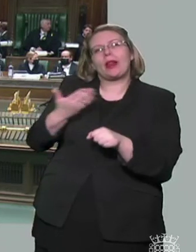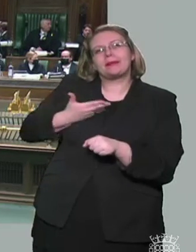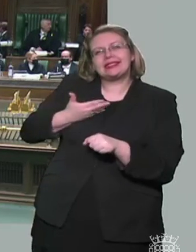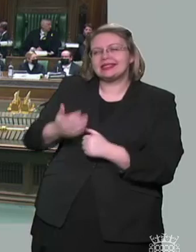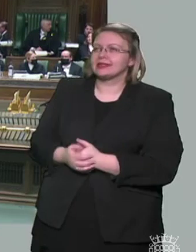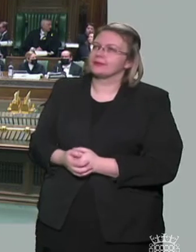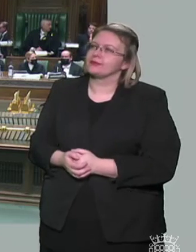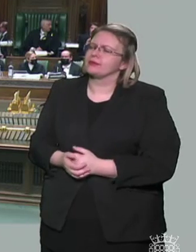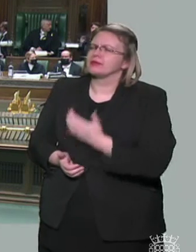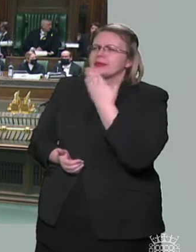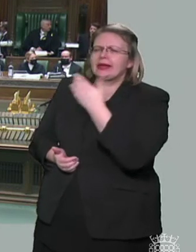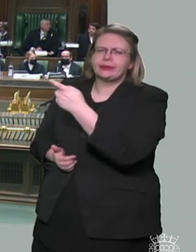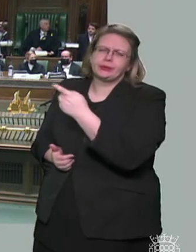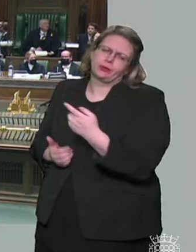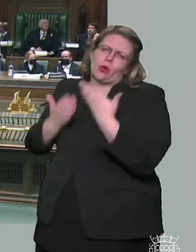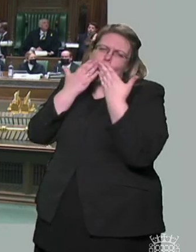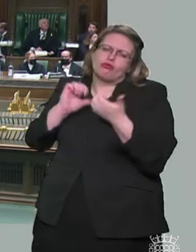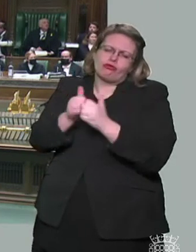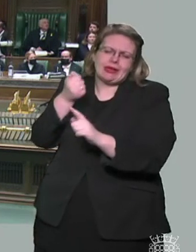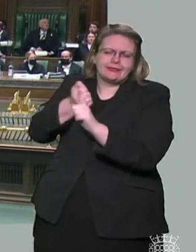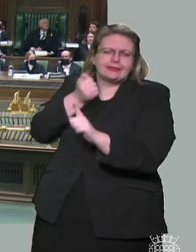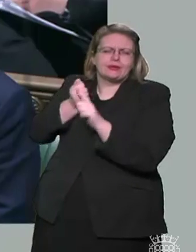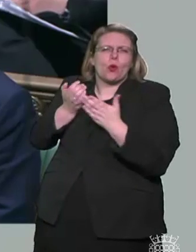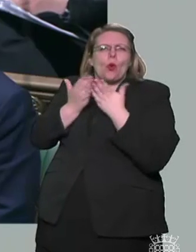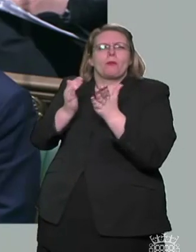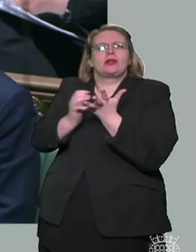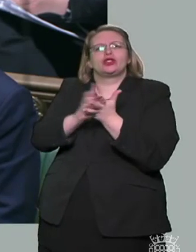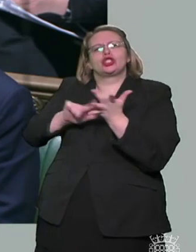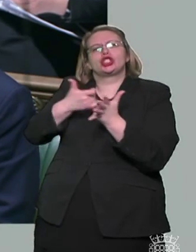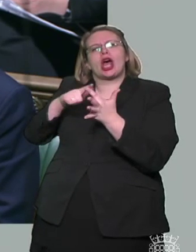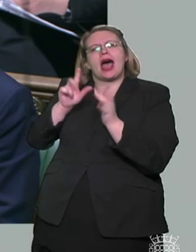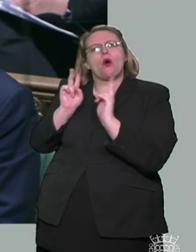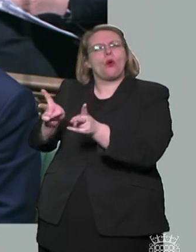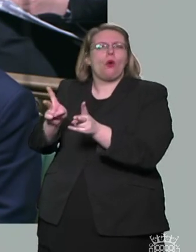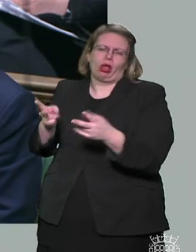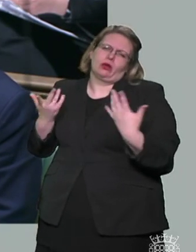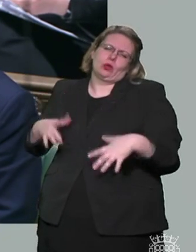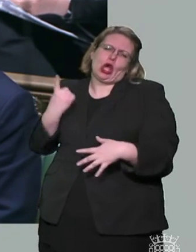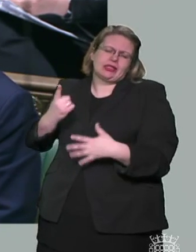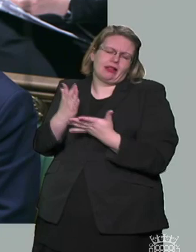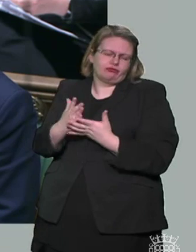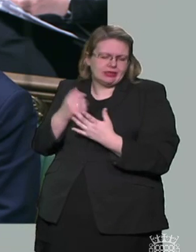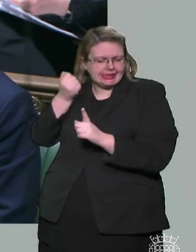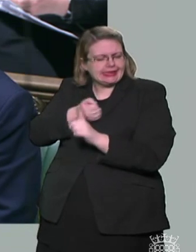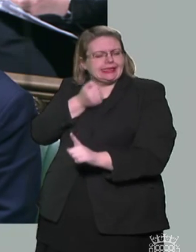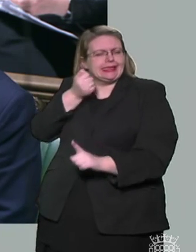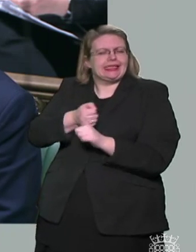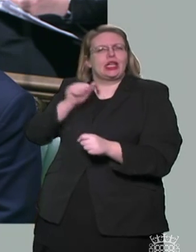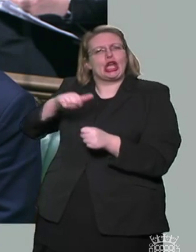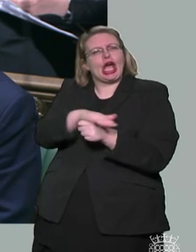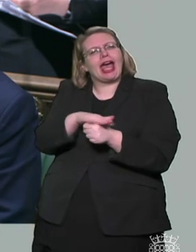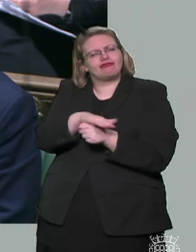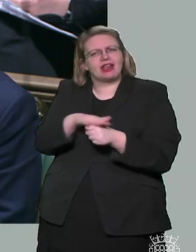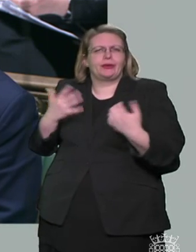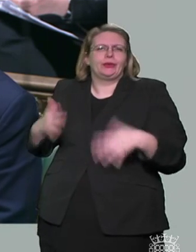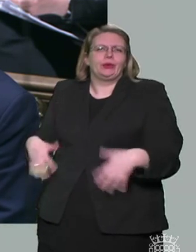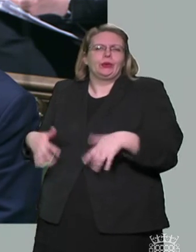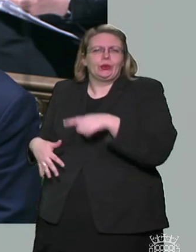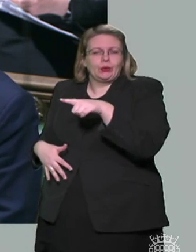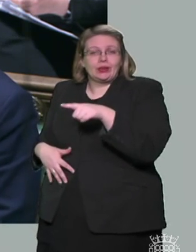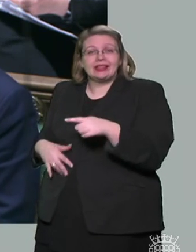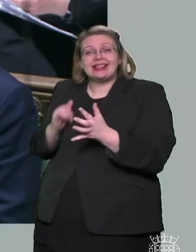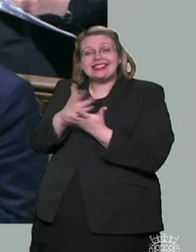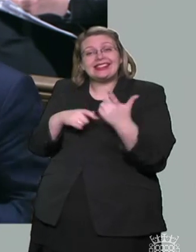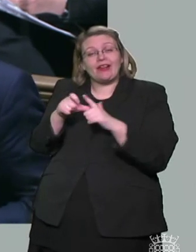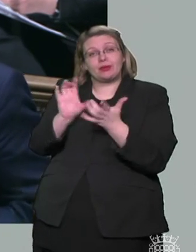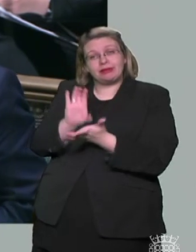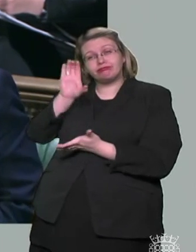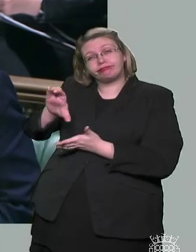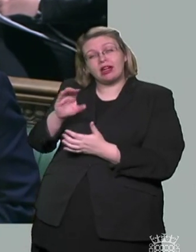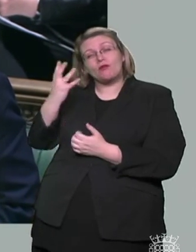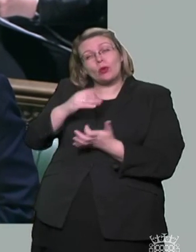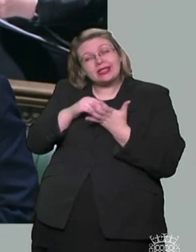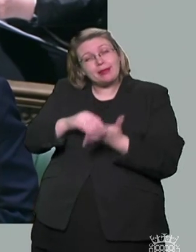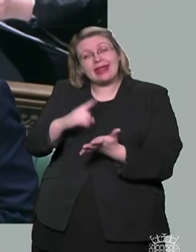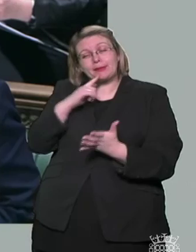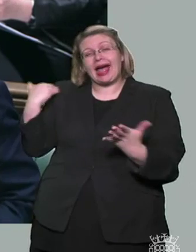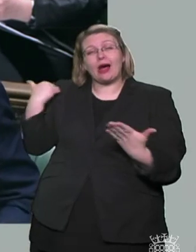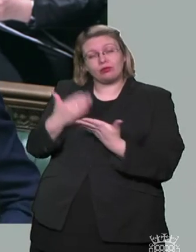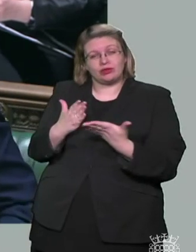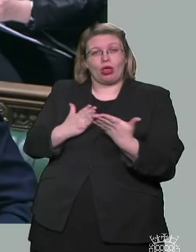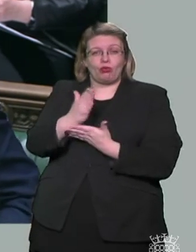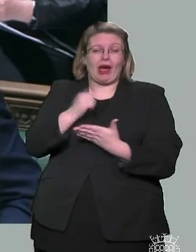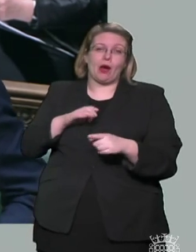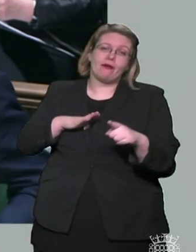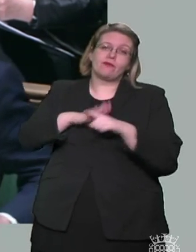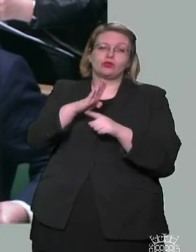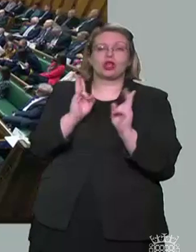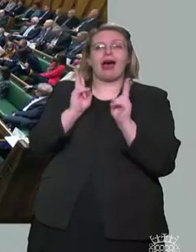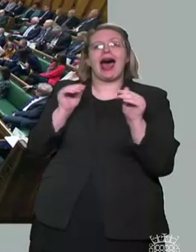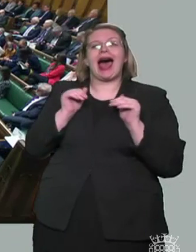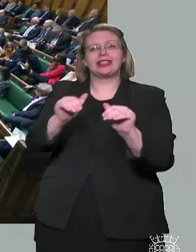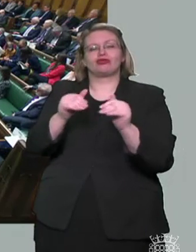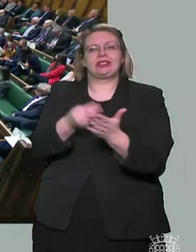I thank my honourable Friend for her fantastic work to reopen Shire Hall—she is a passionate campaigner for Stafford—and Stafford was awarded over £14 million lately through the future high streets fund.